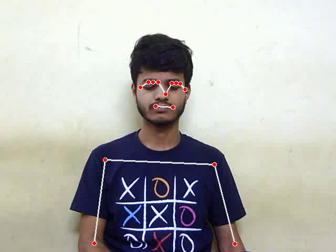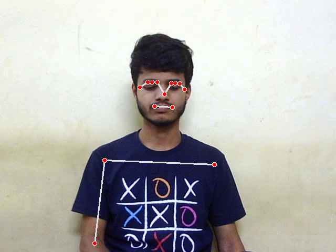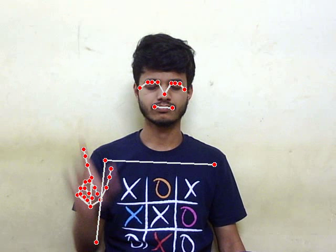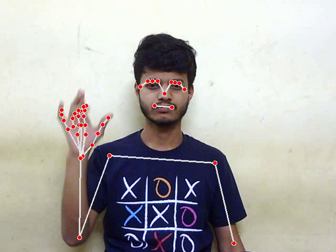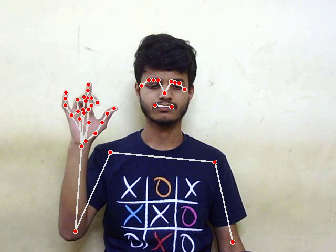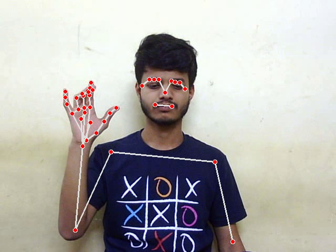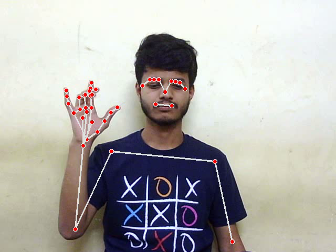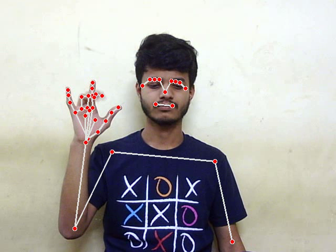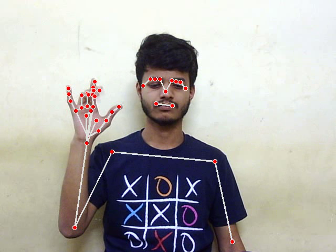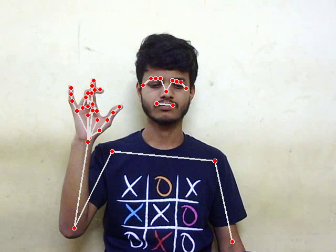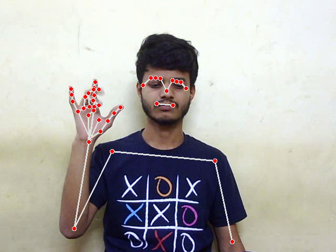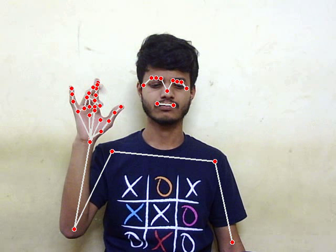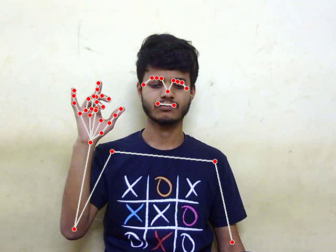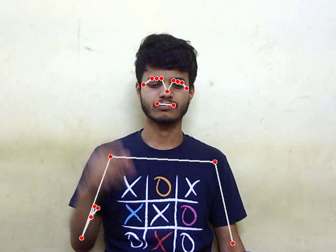why